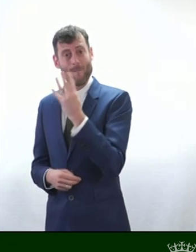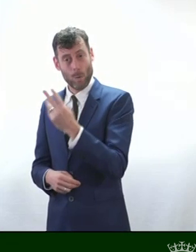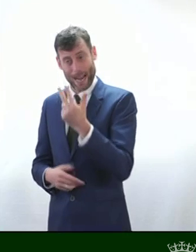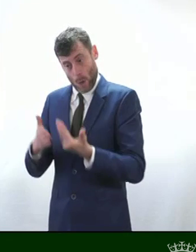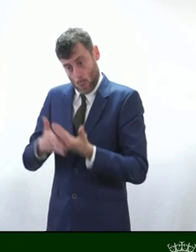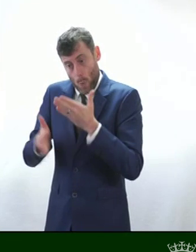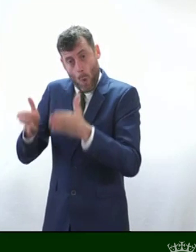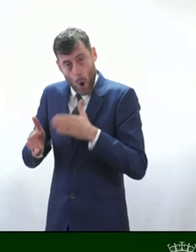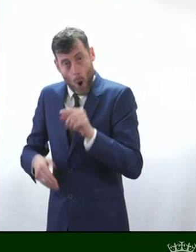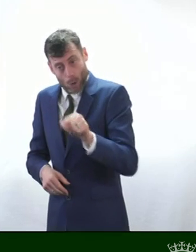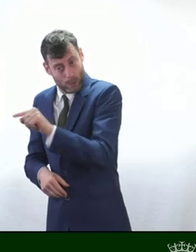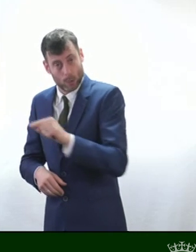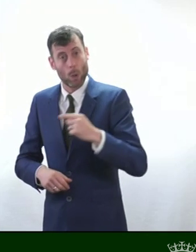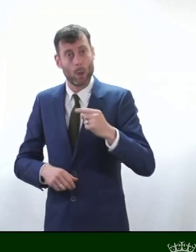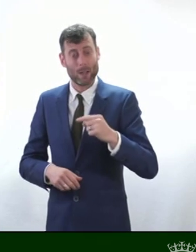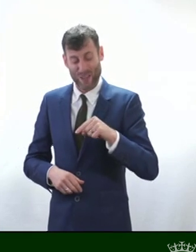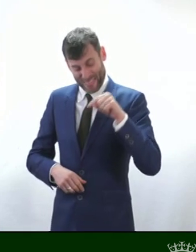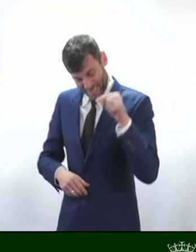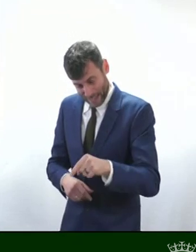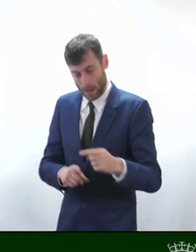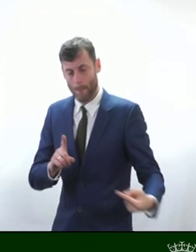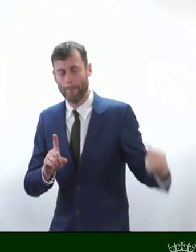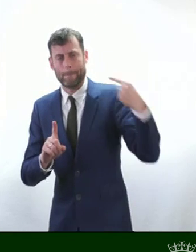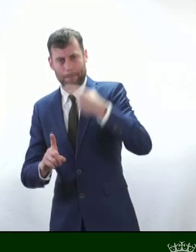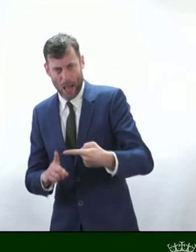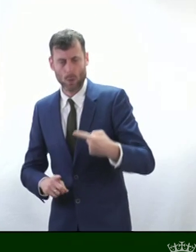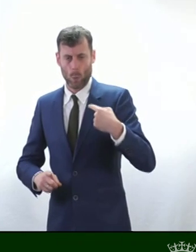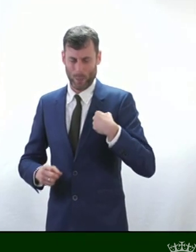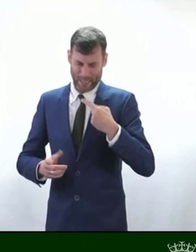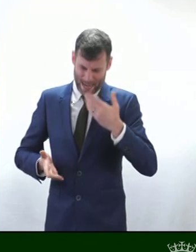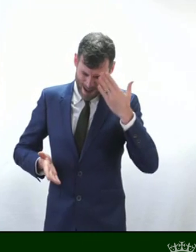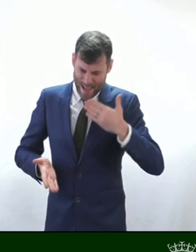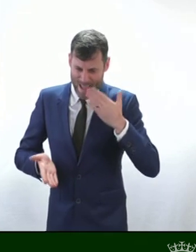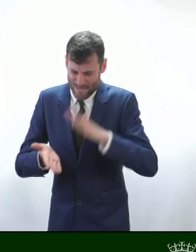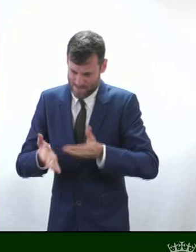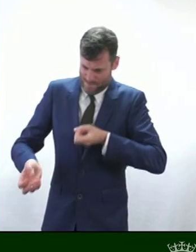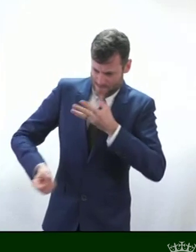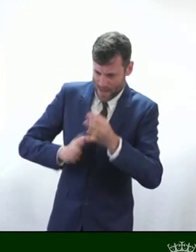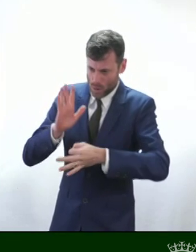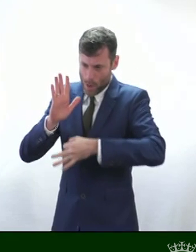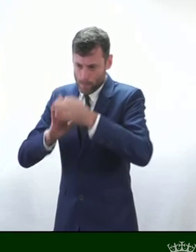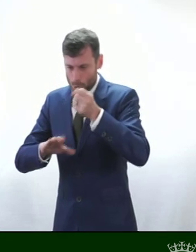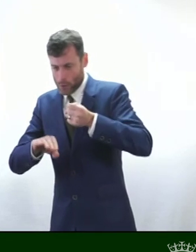deliver, along with the biggest programme of infrastructure investment in this country for a century.